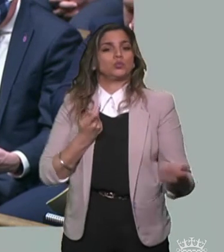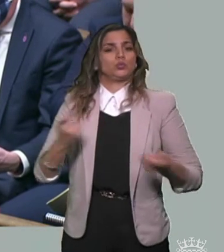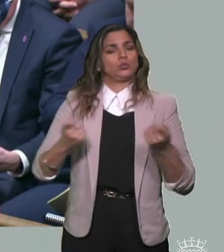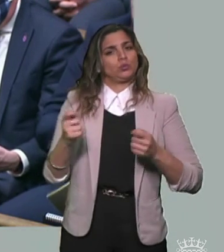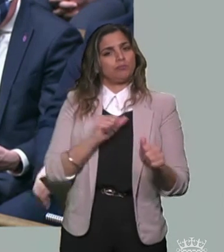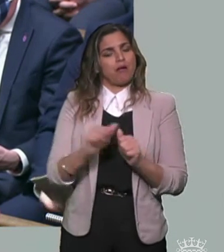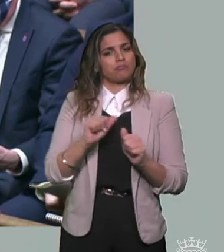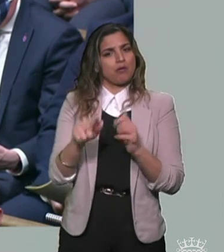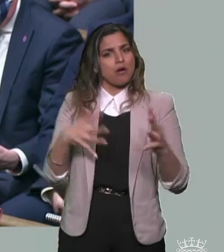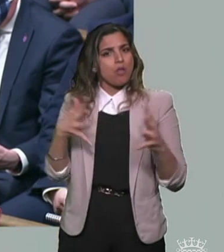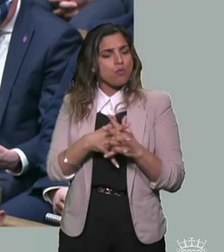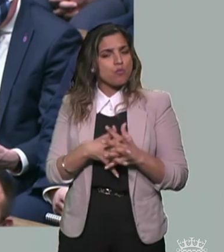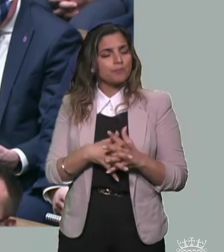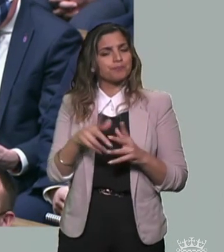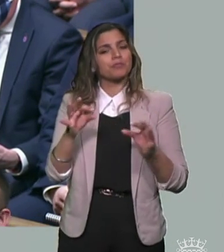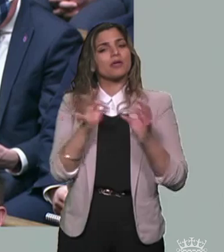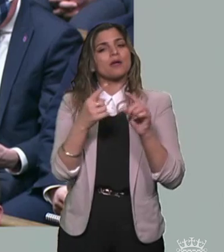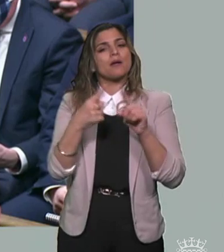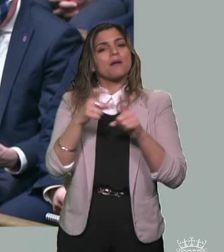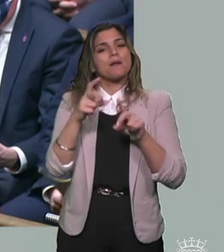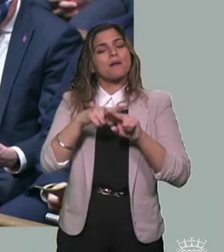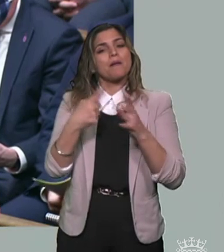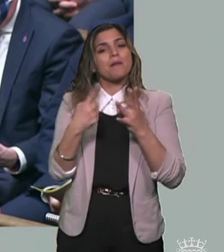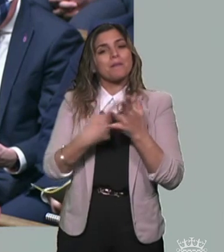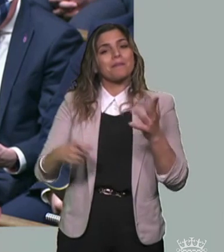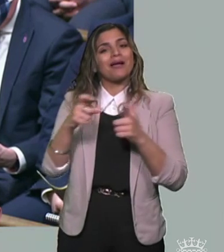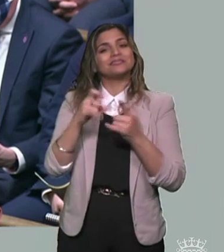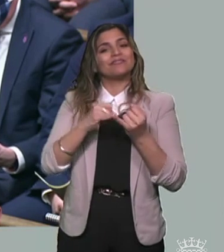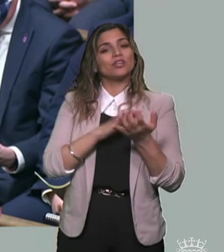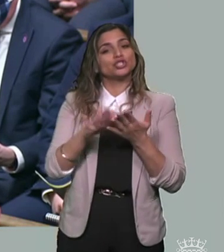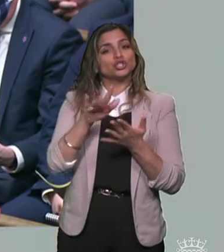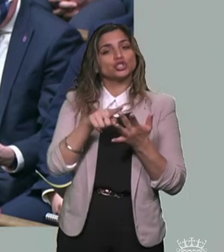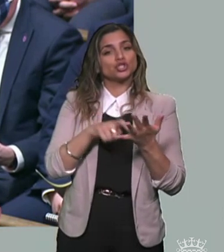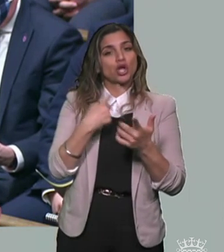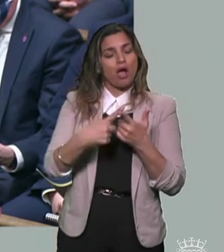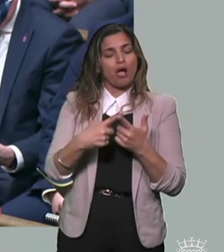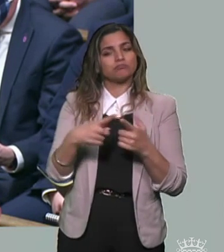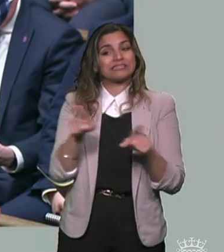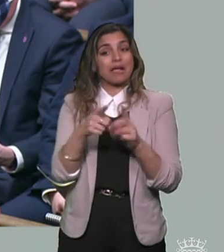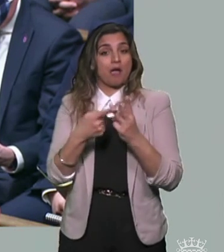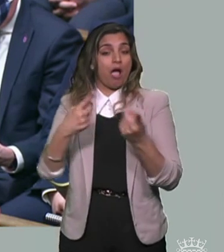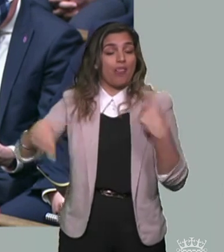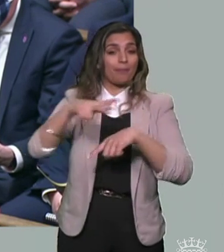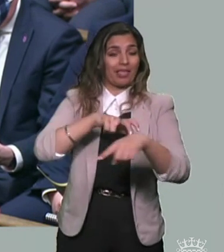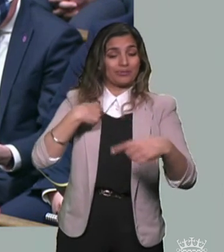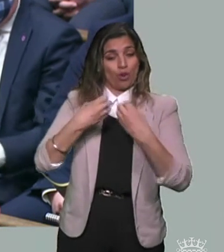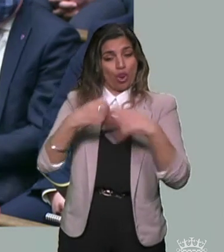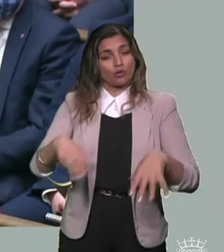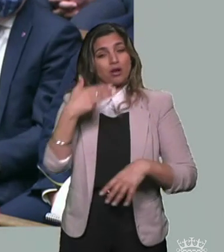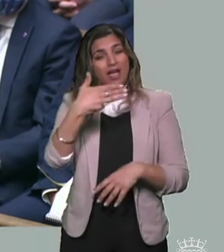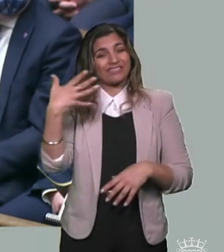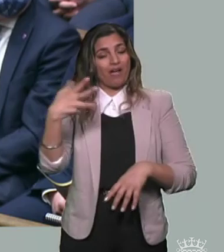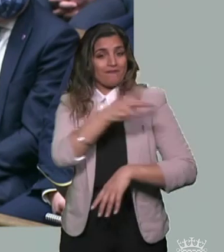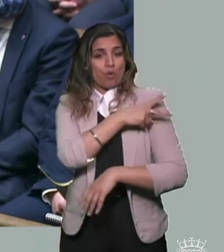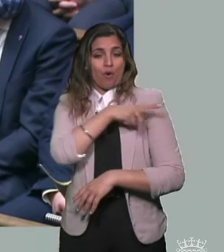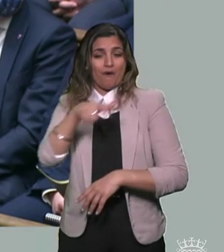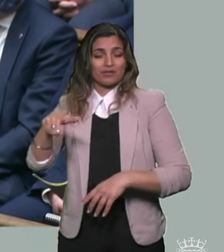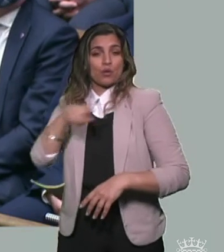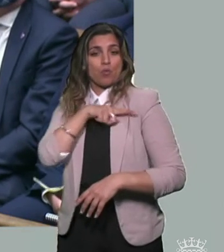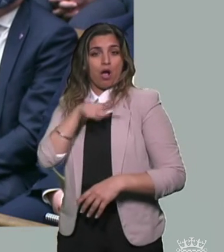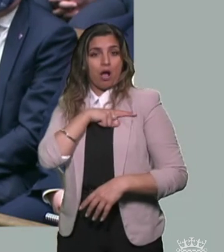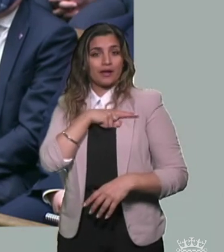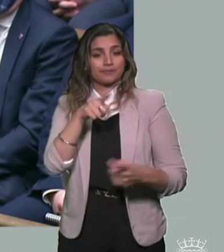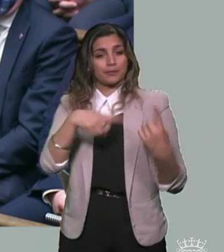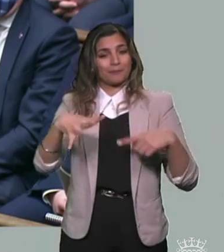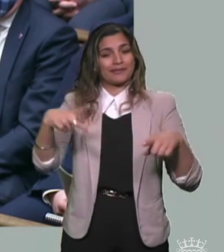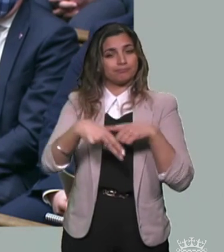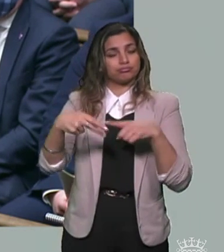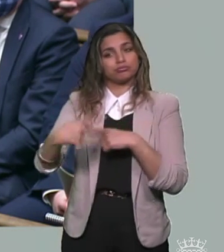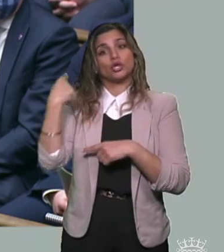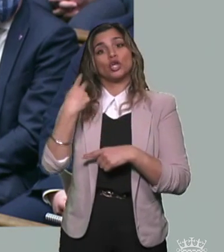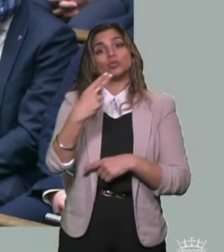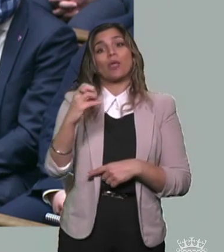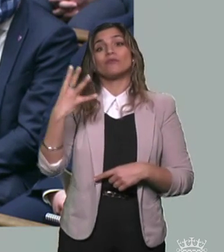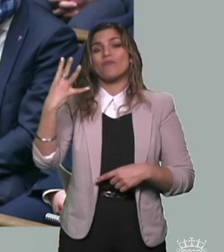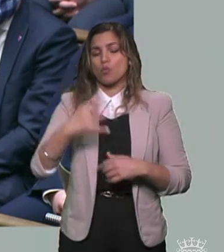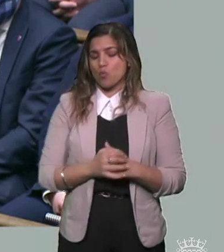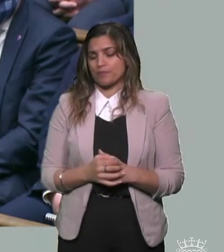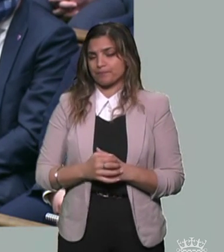Bedfordshire, in common with many other police forces, has lost out on about 95 officers as a result of the imposition of damping in 2004.